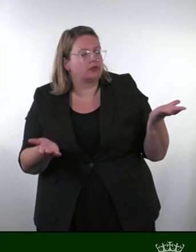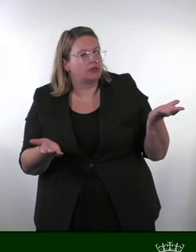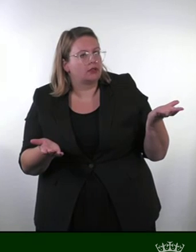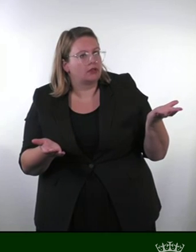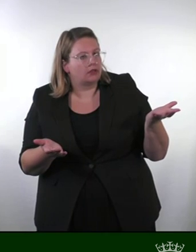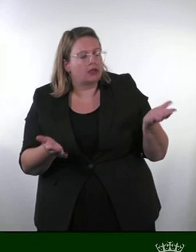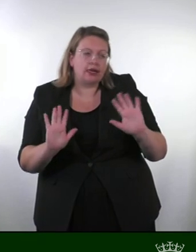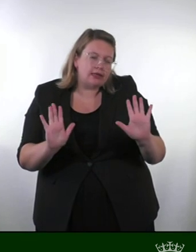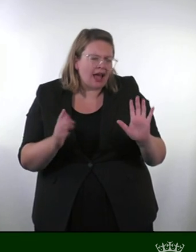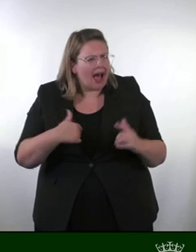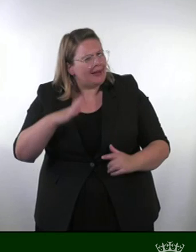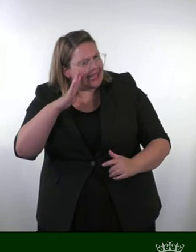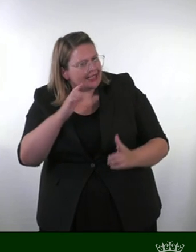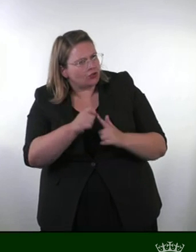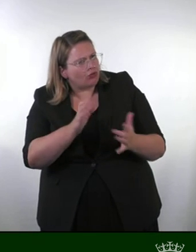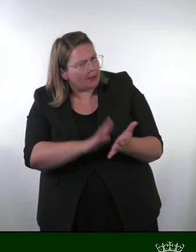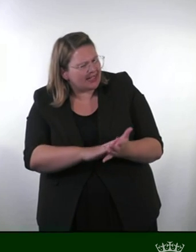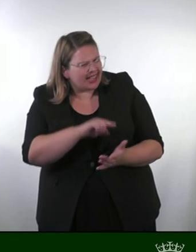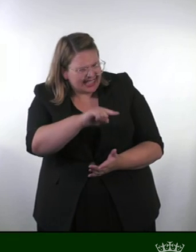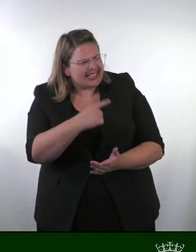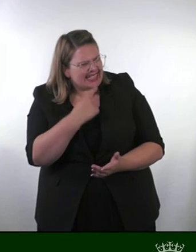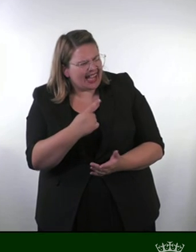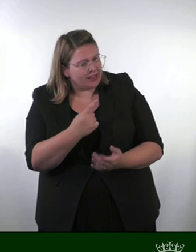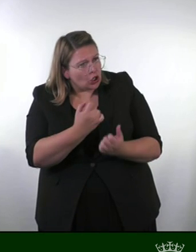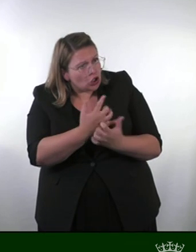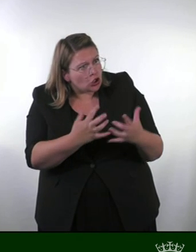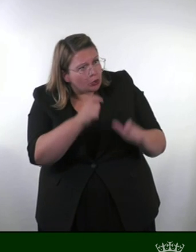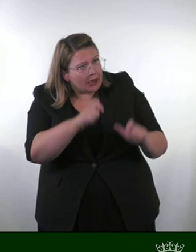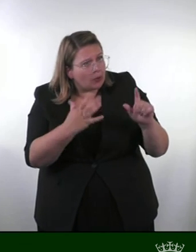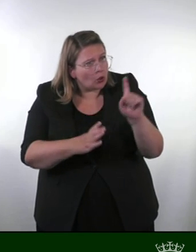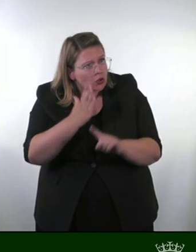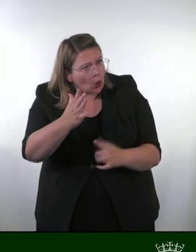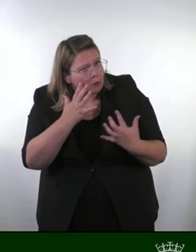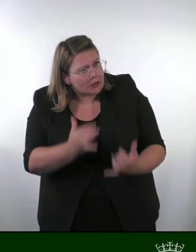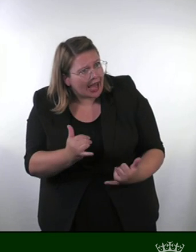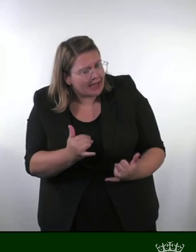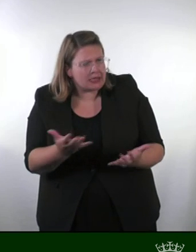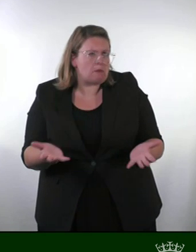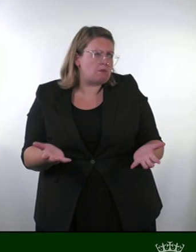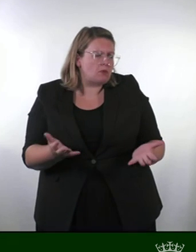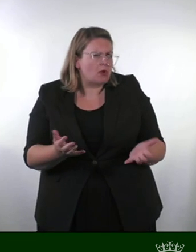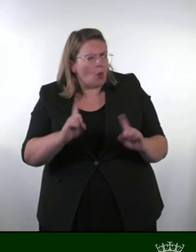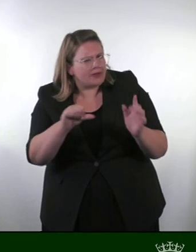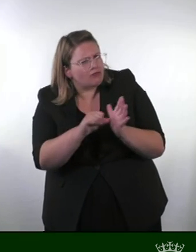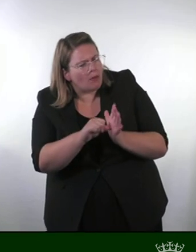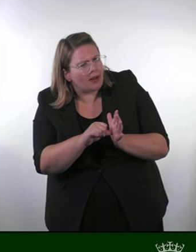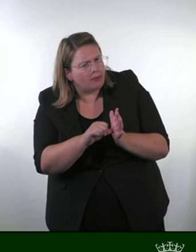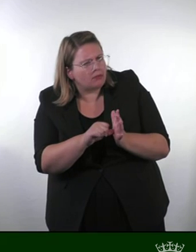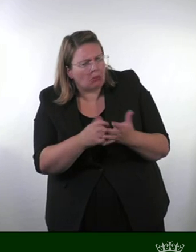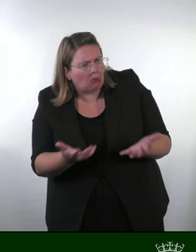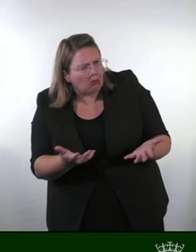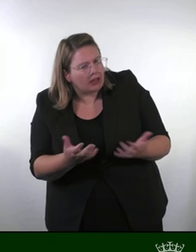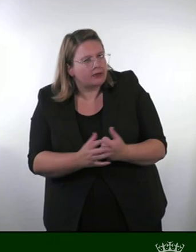I have been listening. Is the Prime Minister saying that too many people are coming forward for tests and that it is a capacity problem, or not?